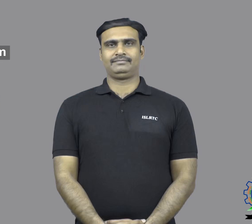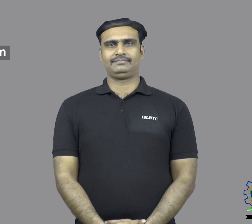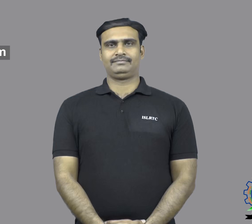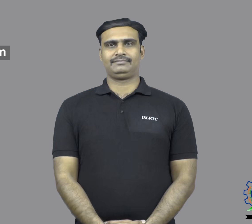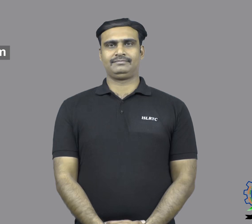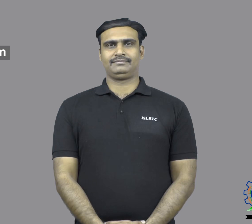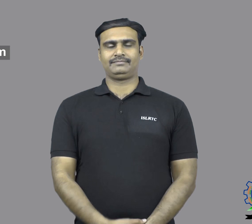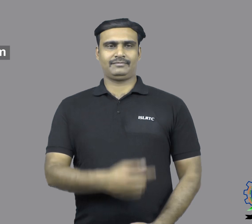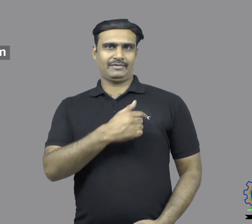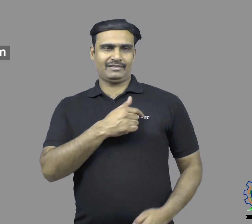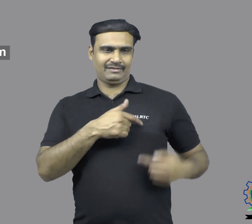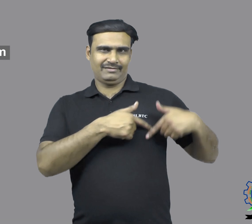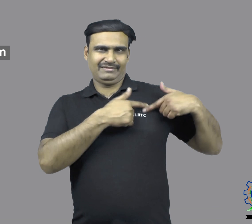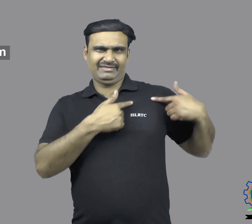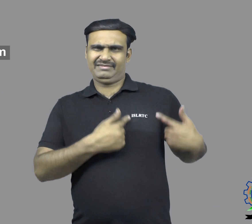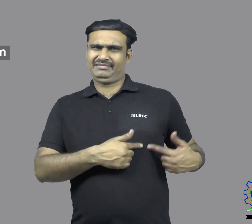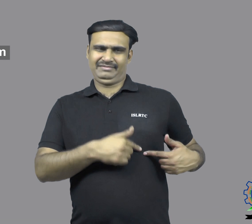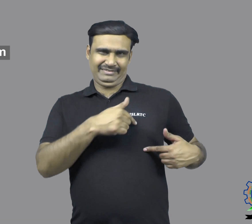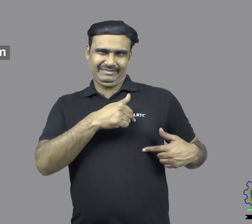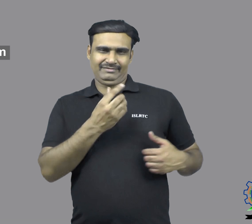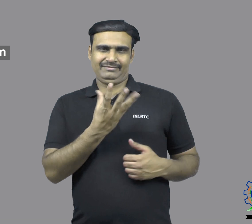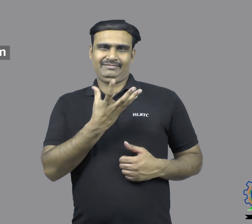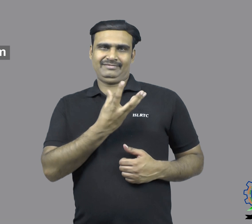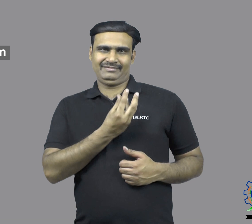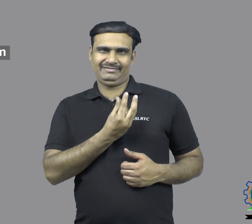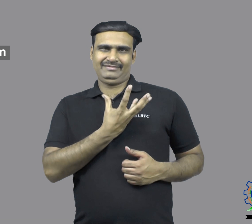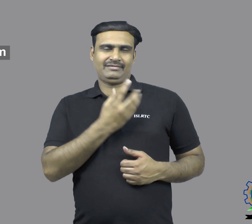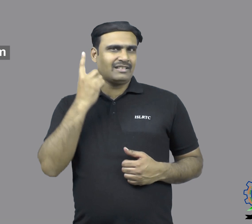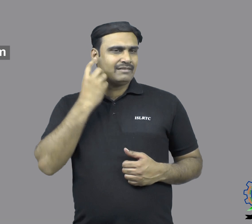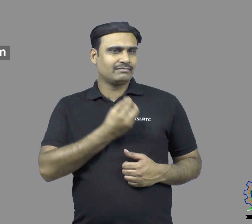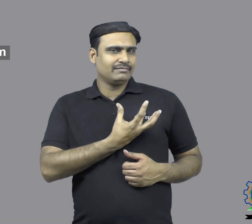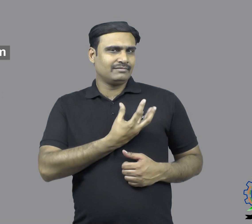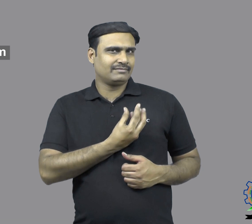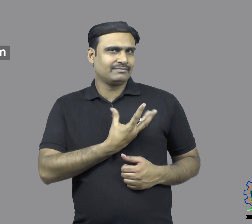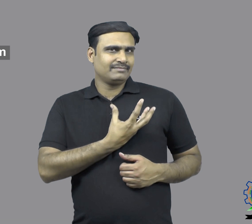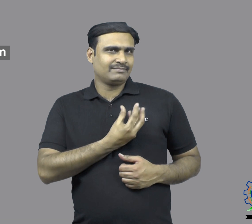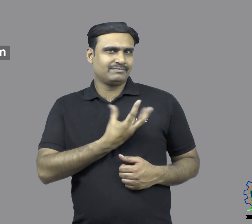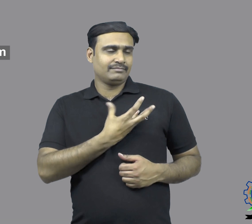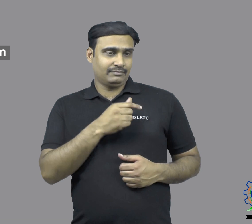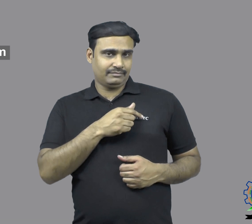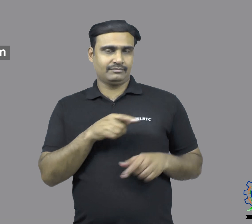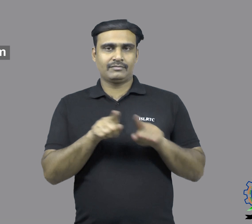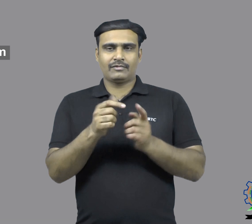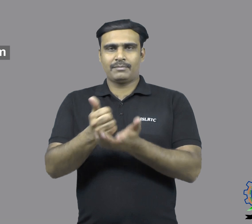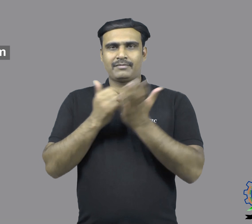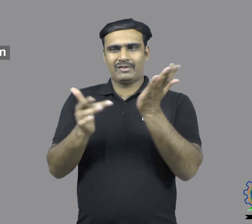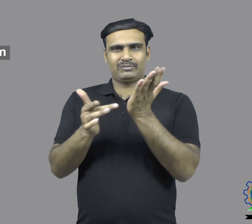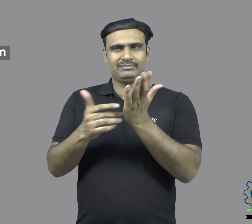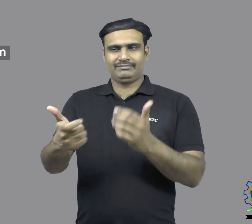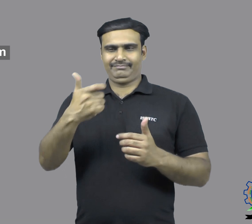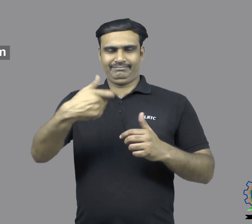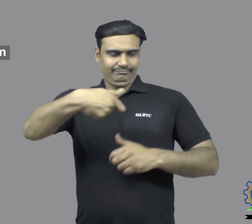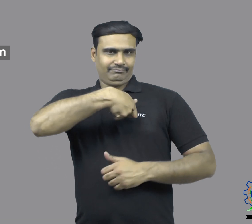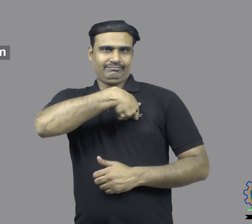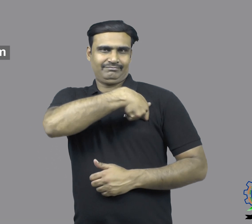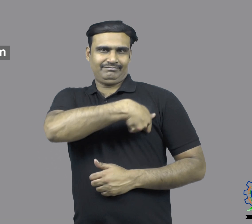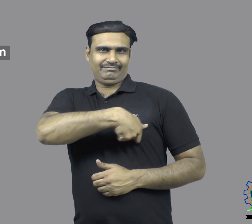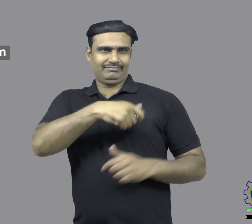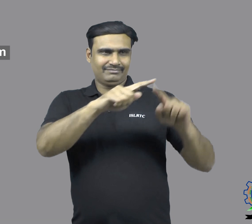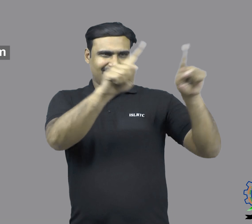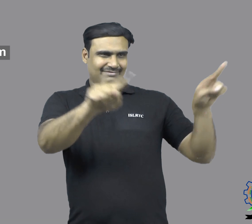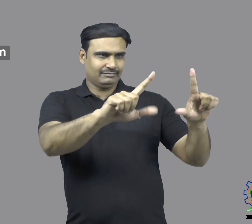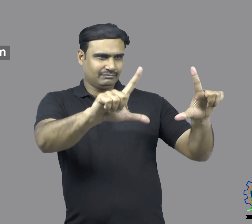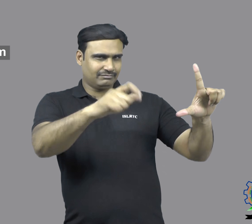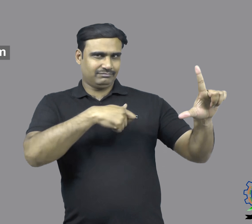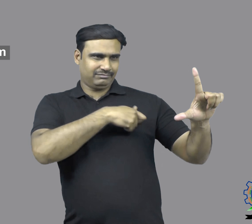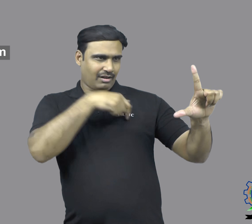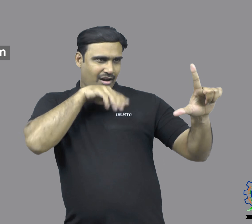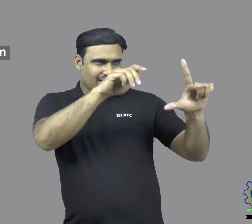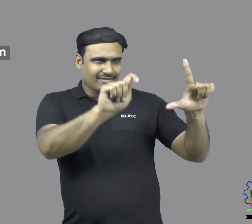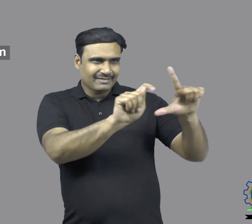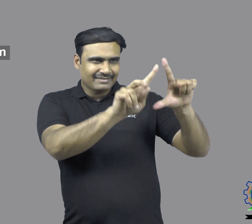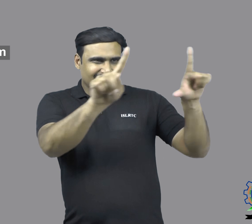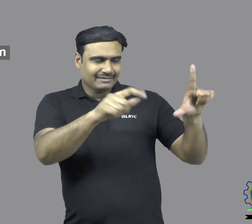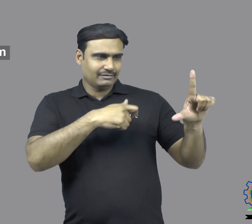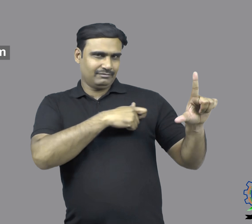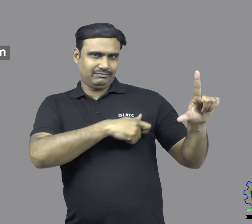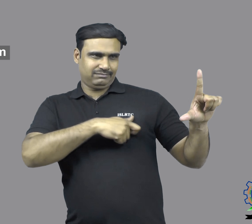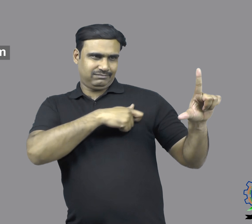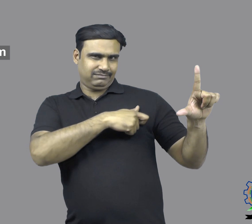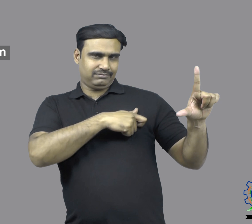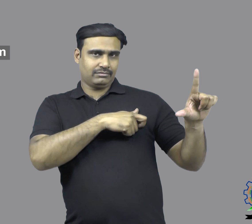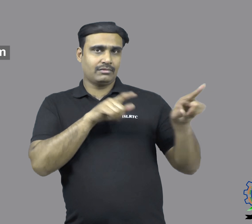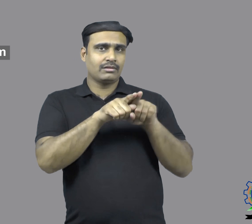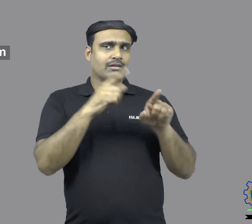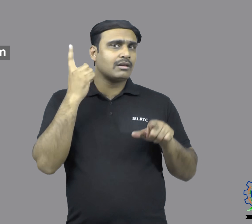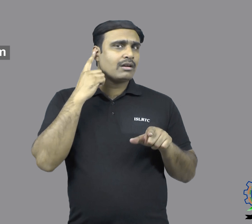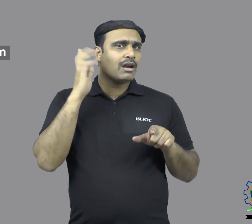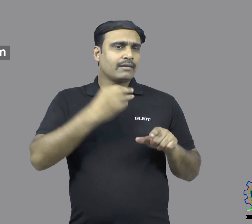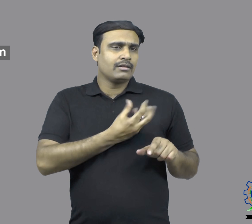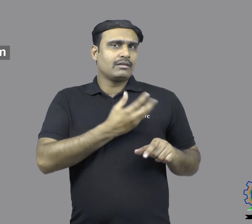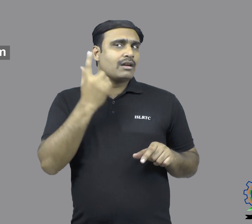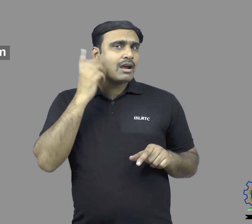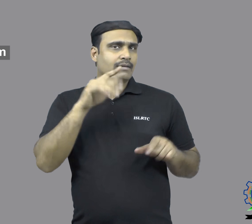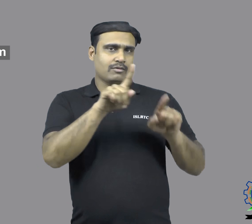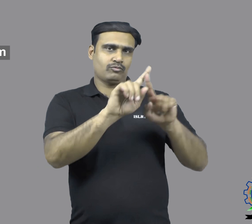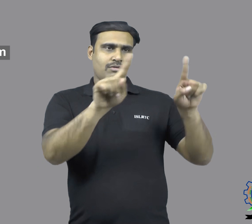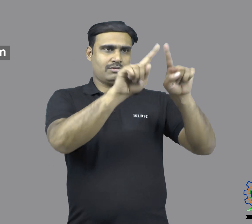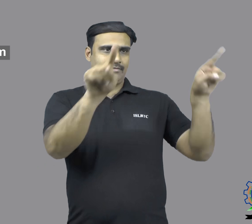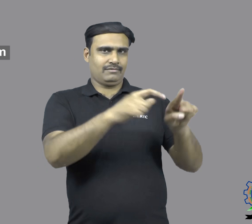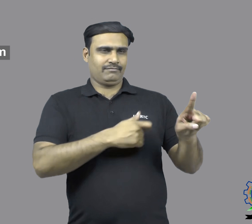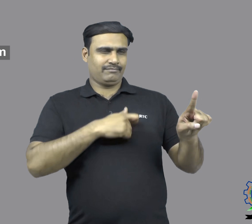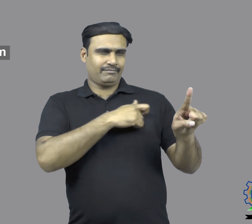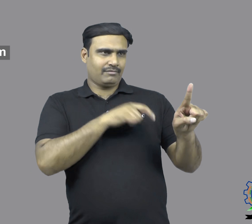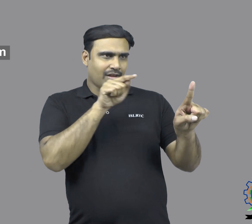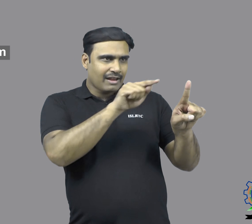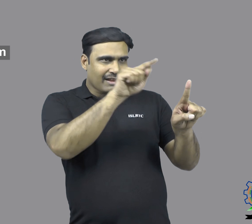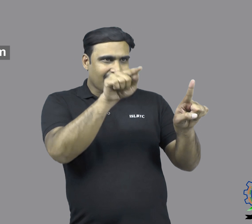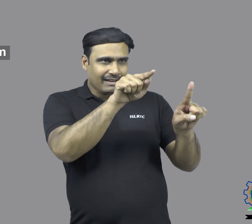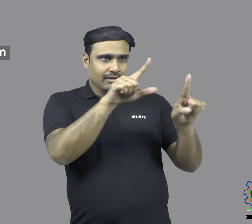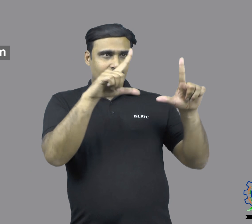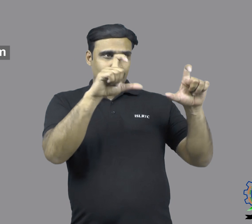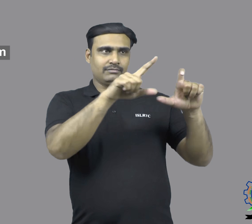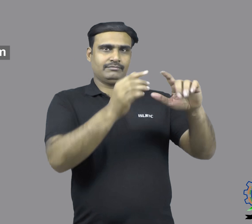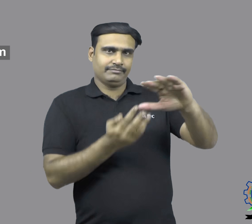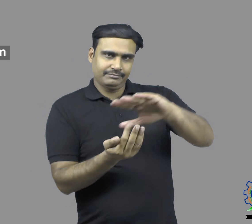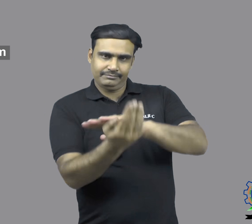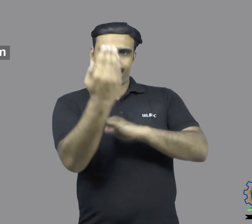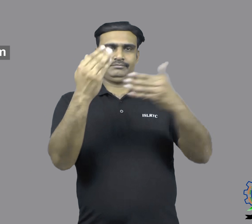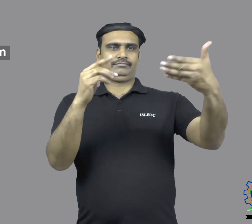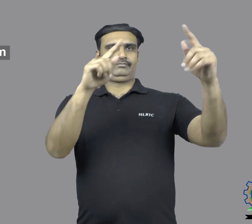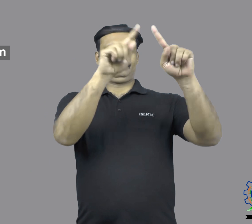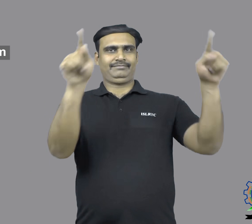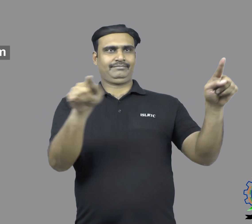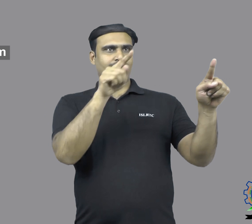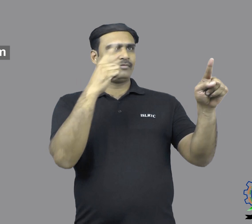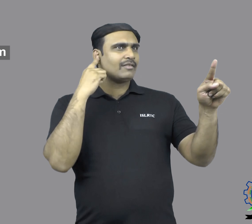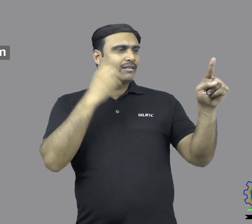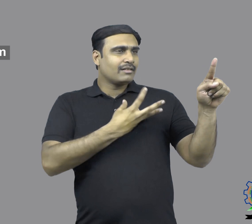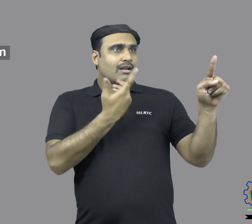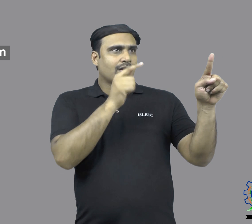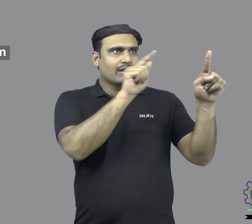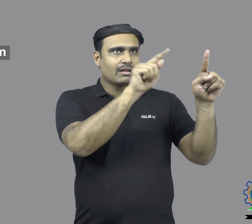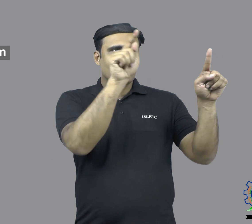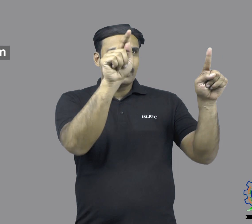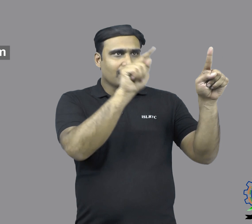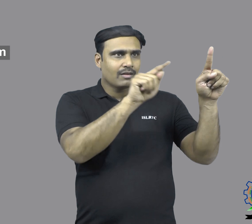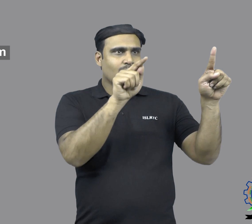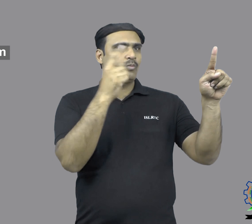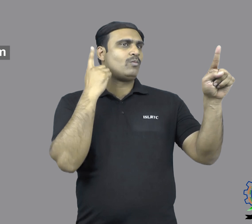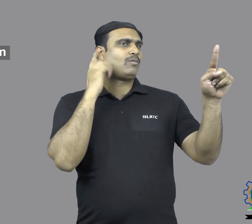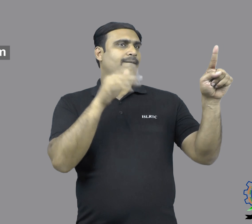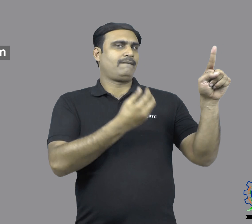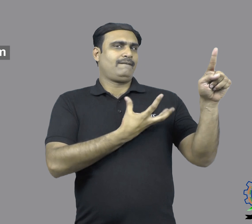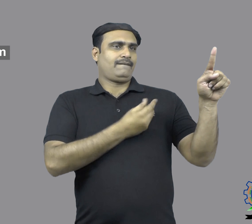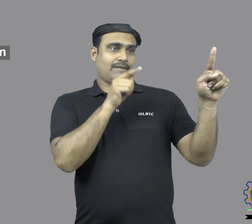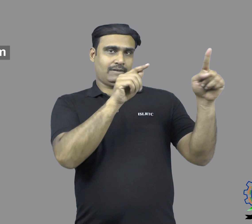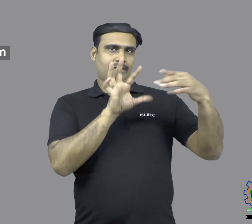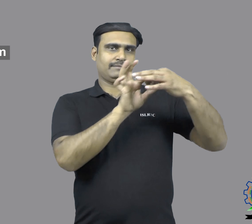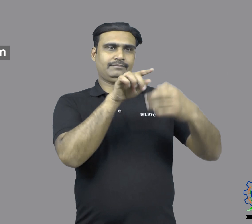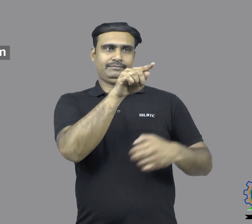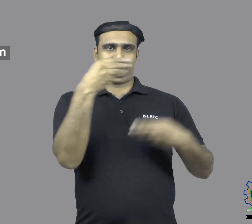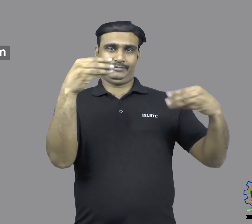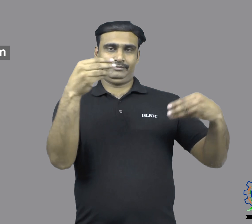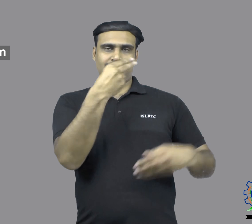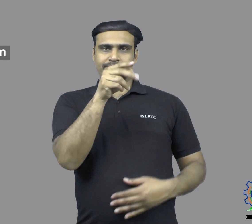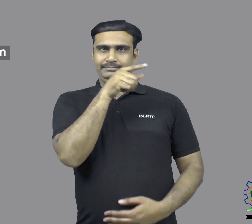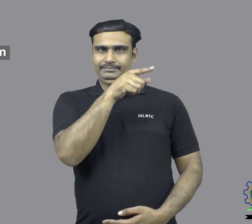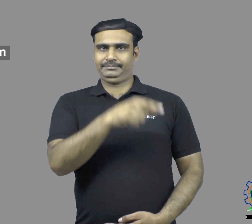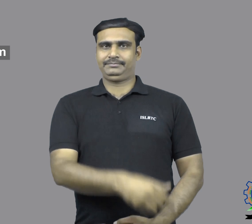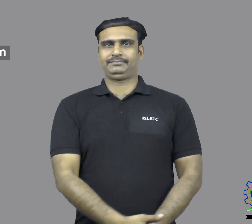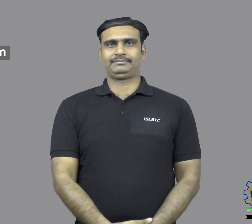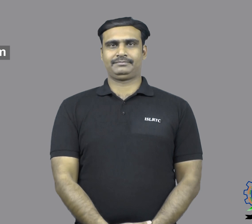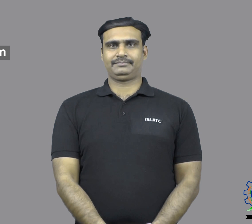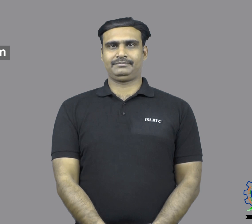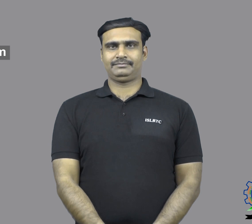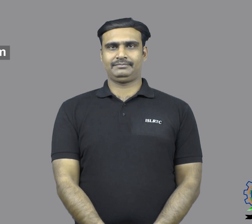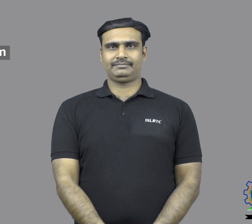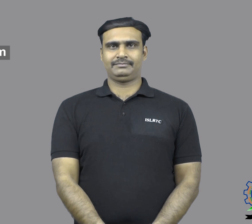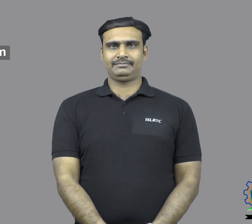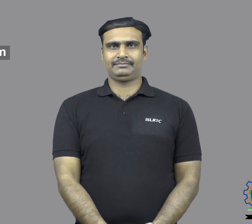Echocardiogram